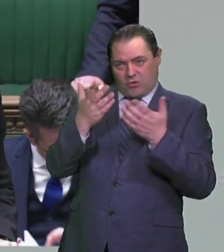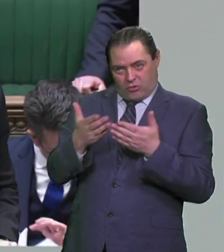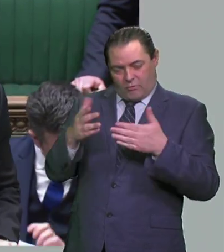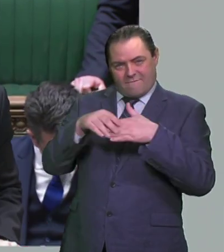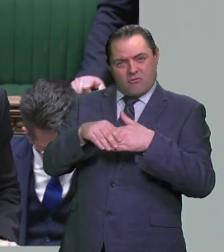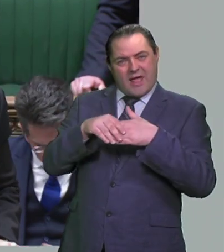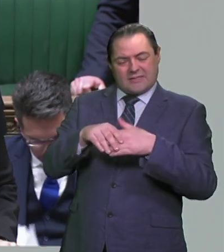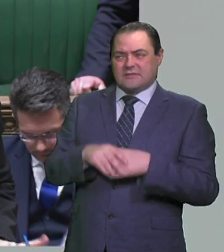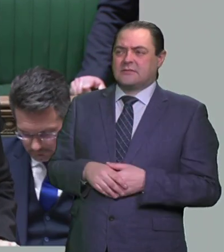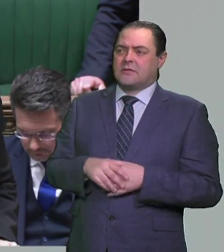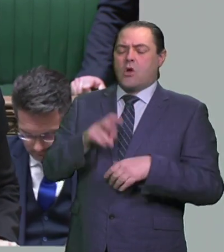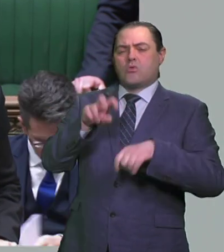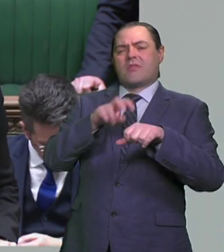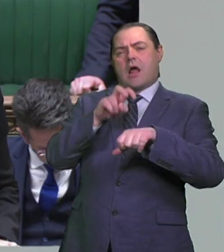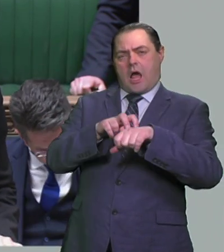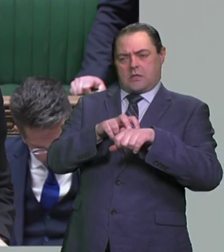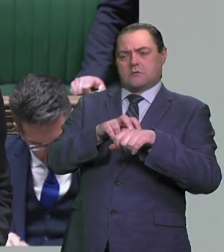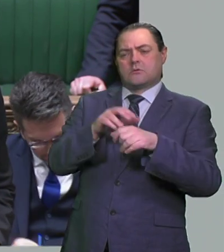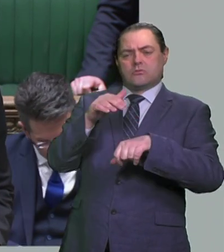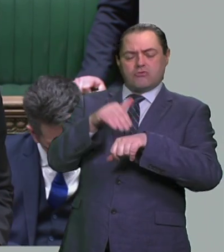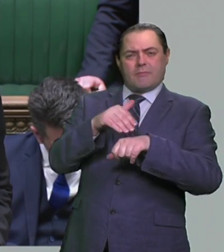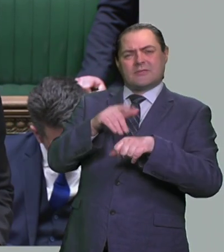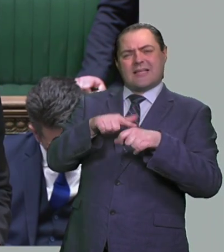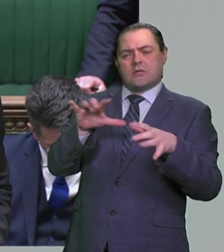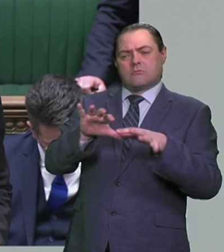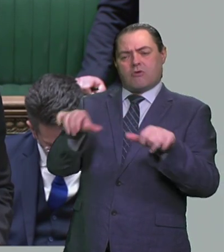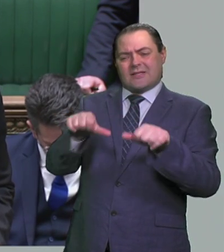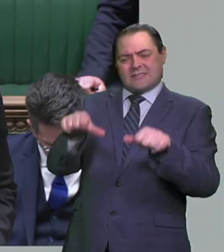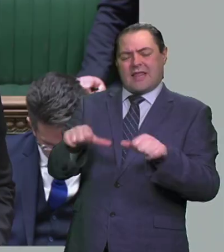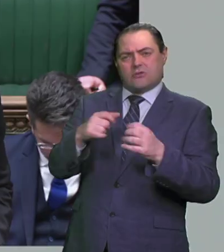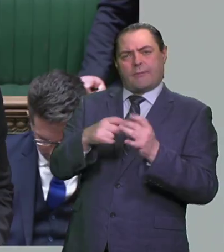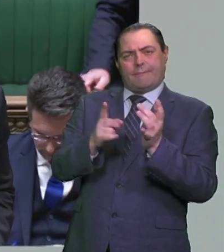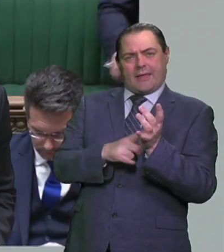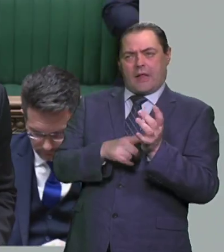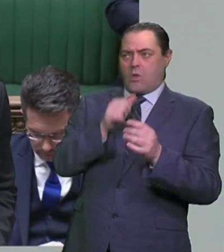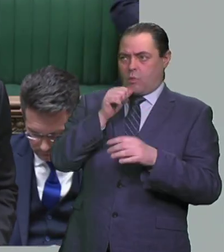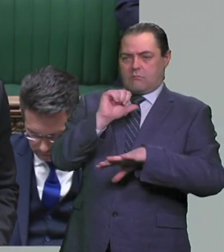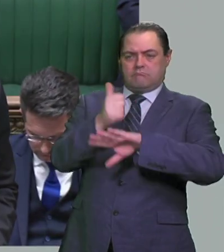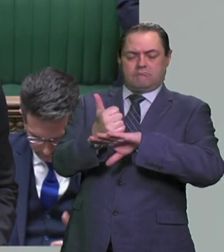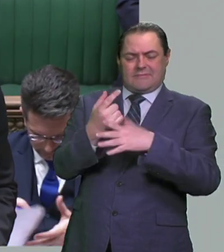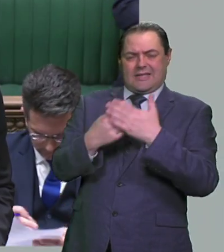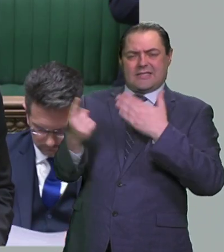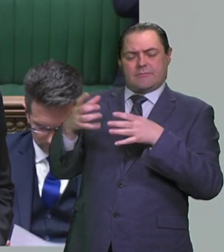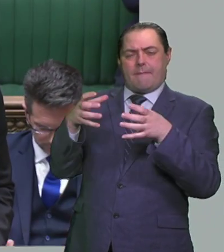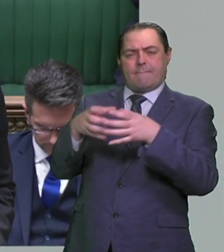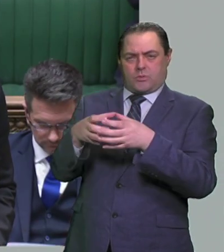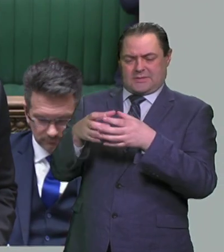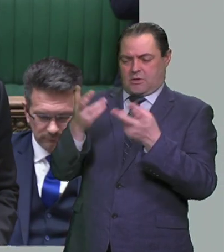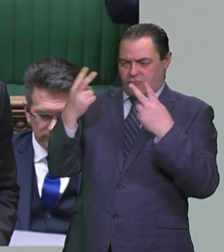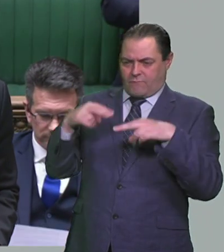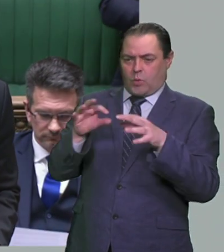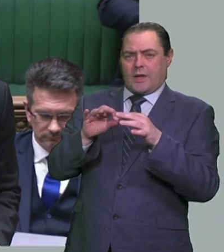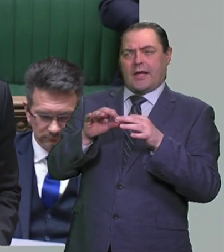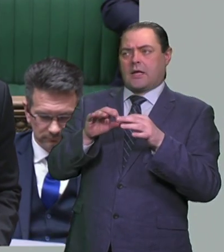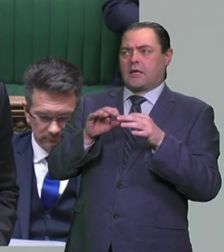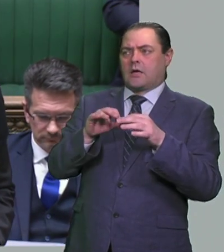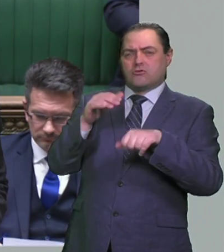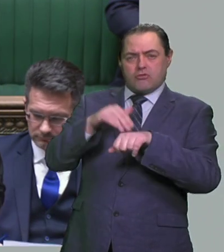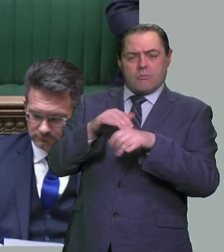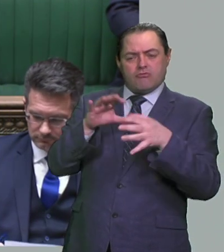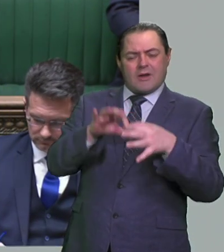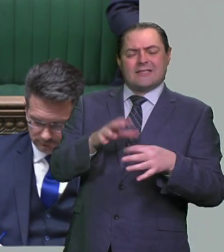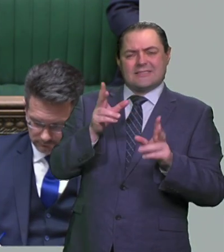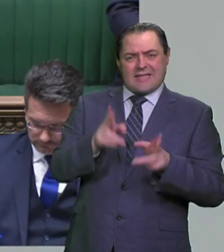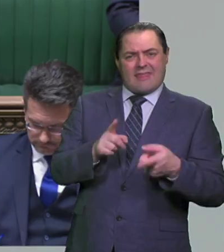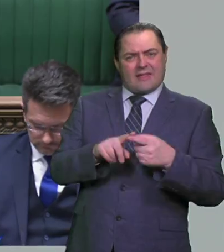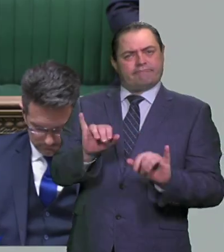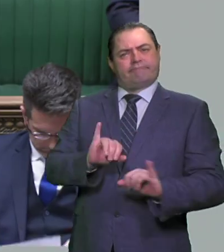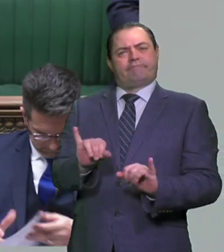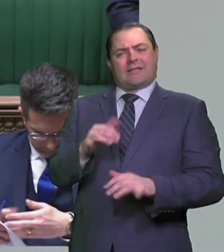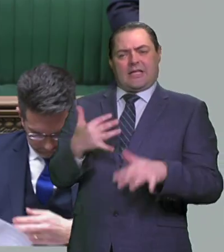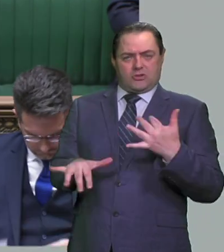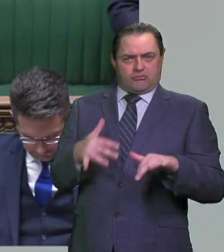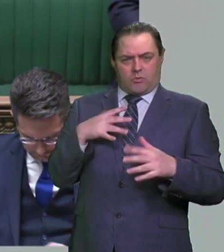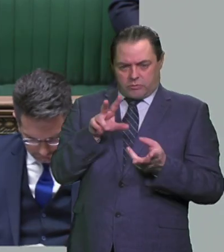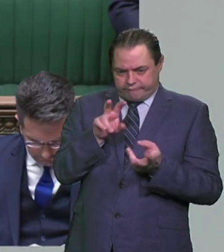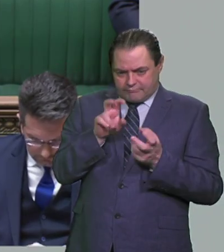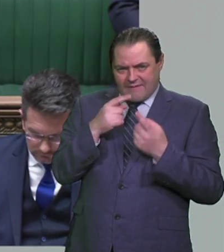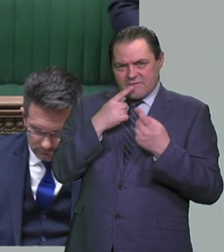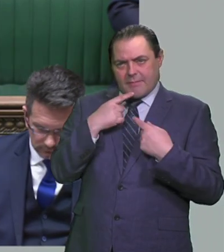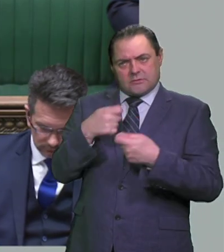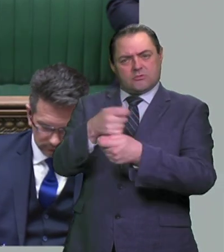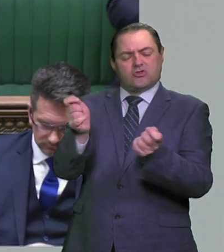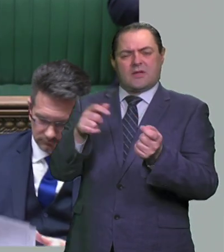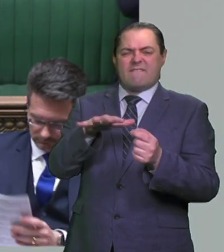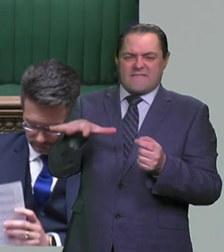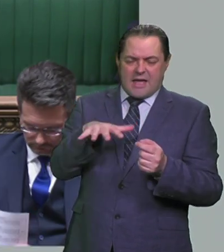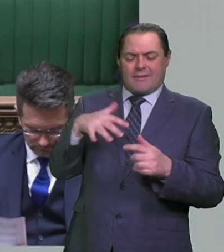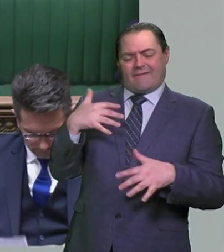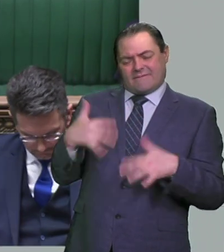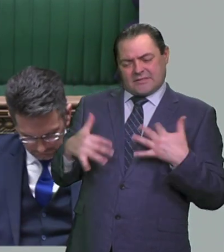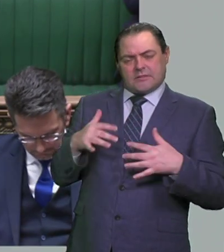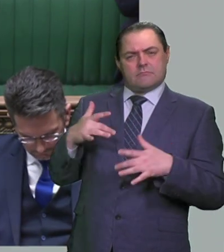The Northern Ireland Troubles Bill, which continues its passage through Parliament, will establish an independent body to conduct reviews of troubles-related deaths and serious injury, with the primary objective of providing information to families, victims and survivors.